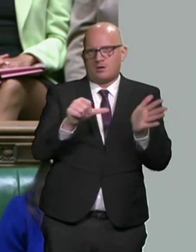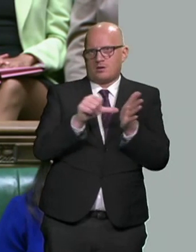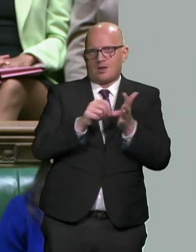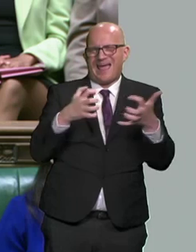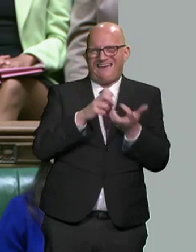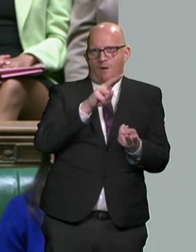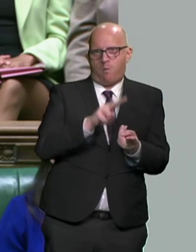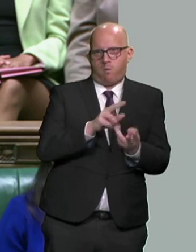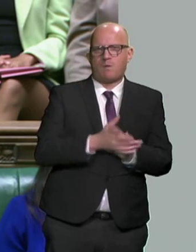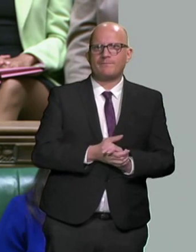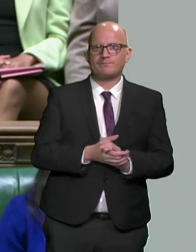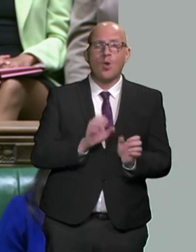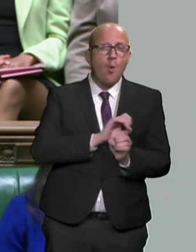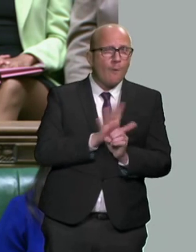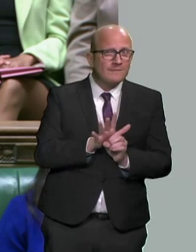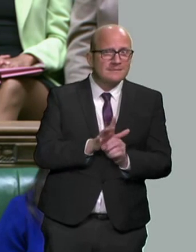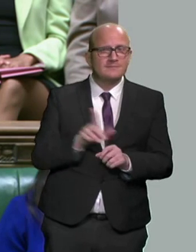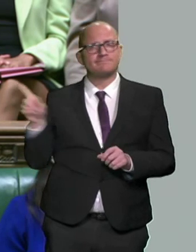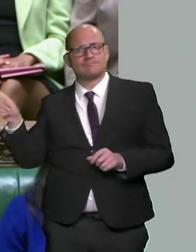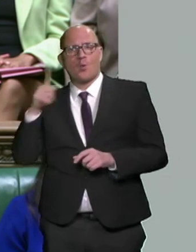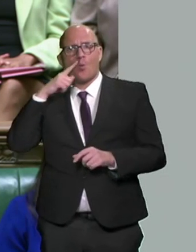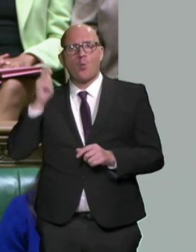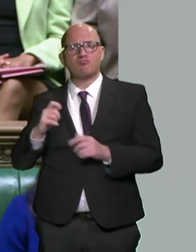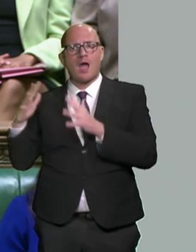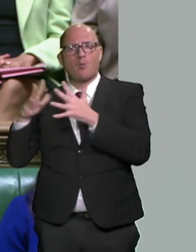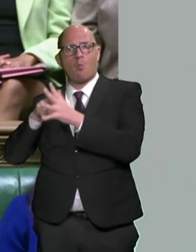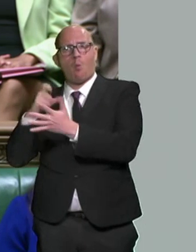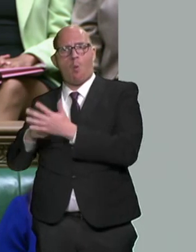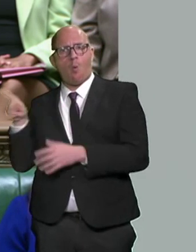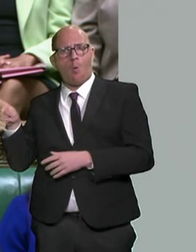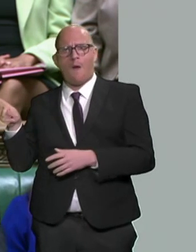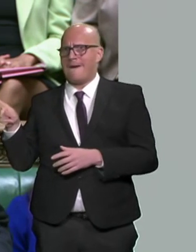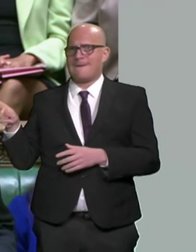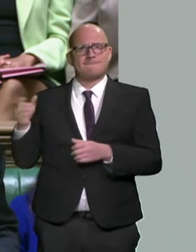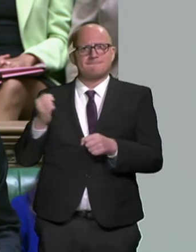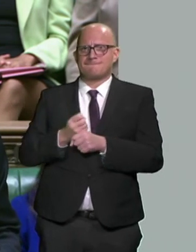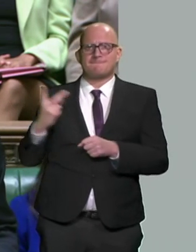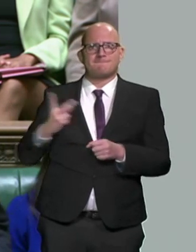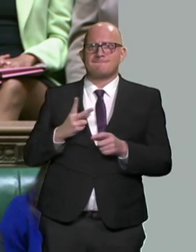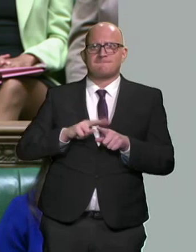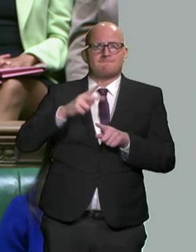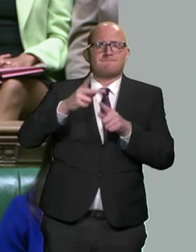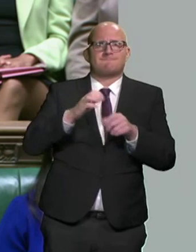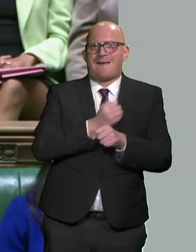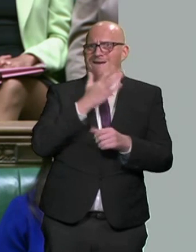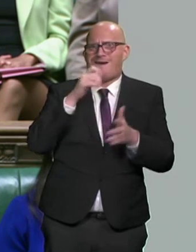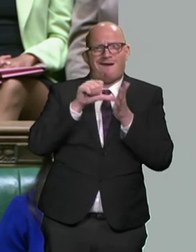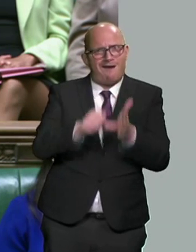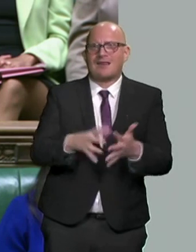Covid and the war in Ukraine have only added to the difficulty of achieving this by the end of this Parliament.